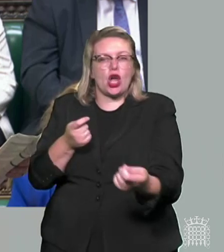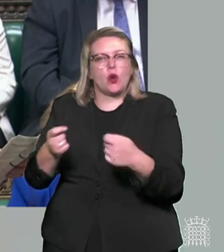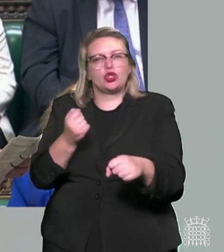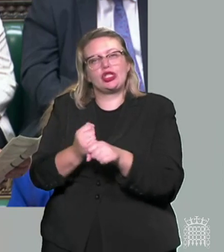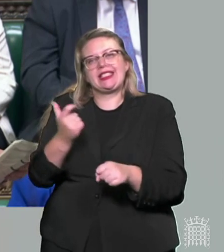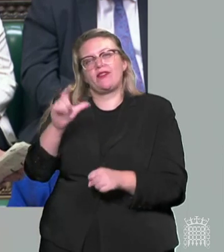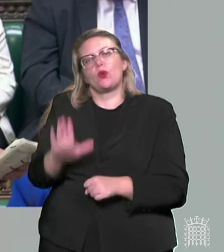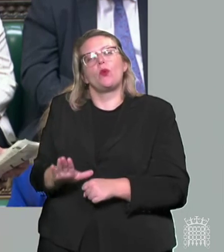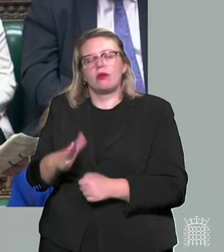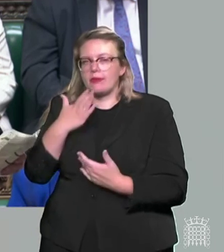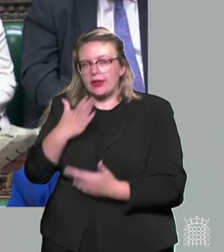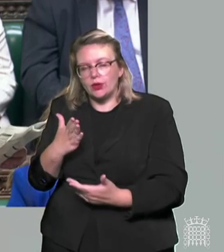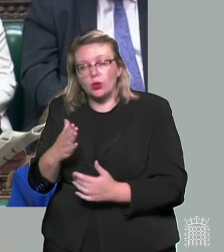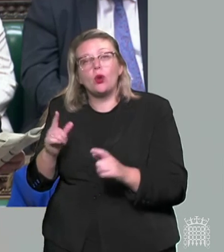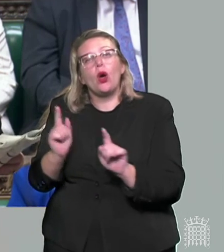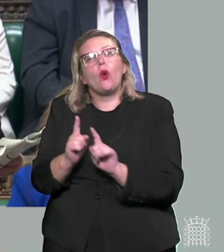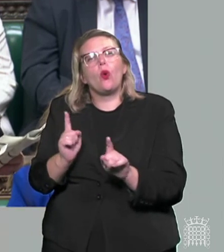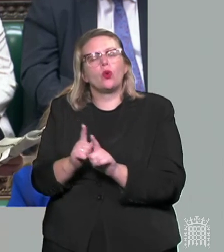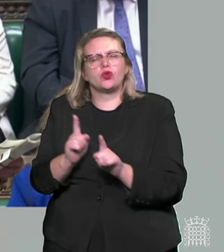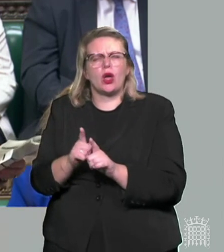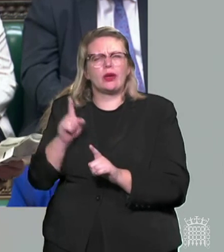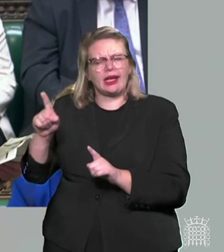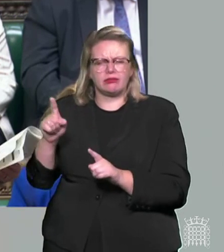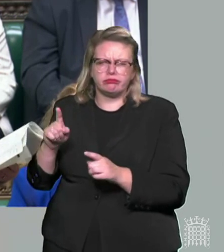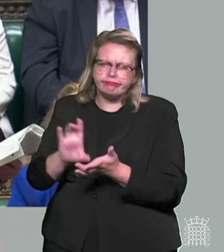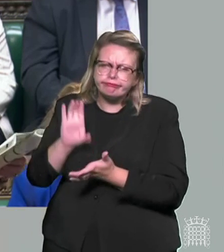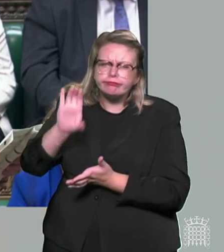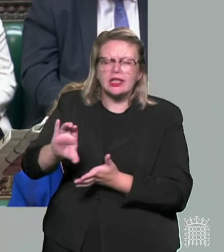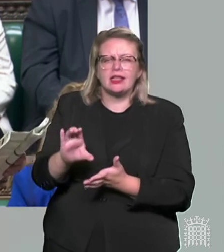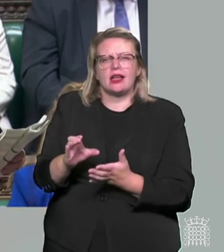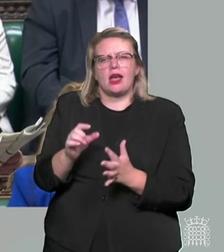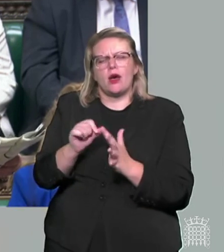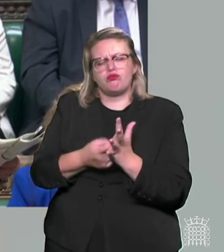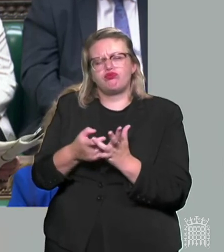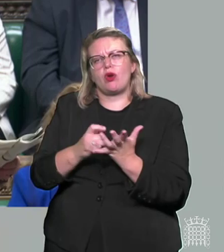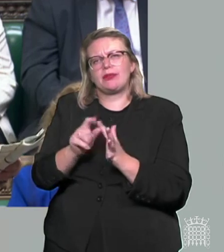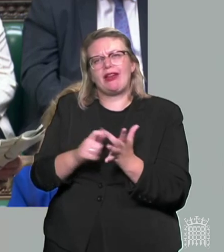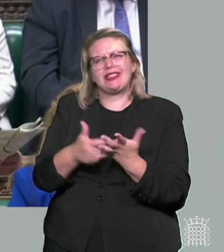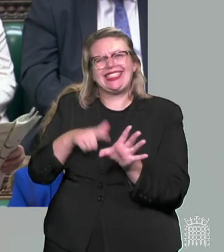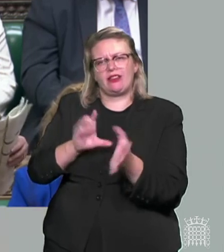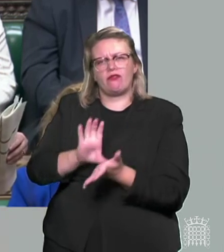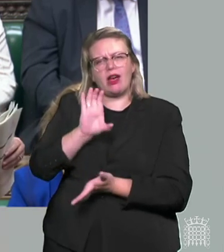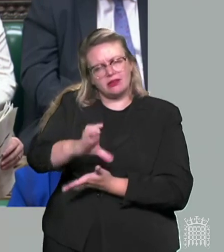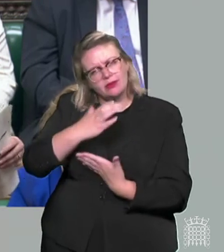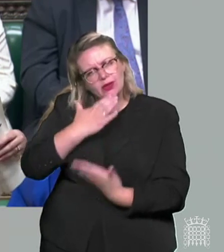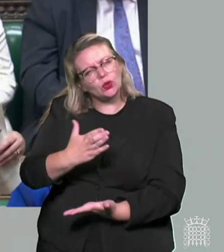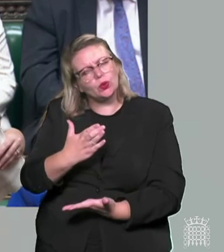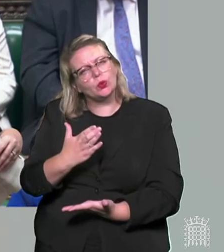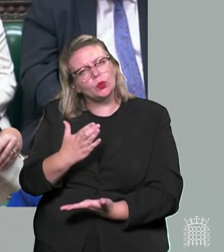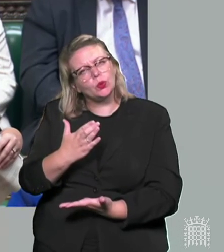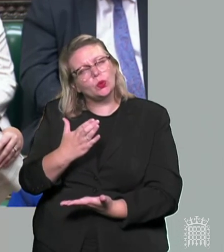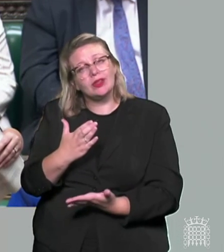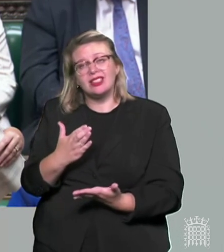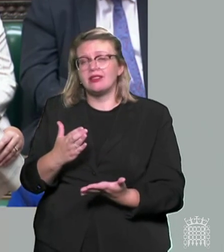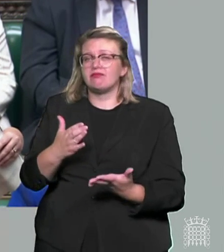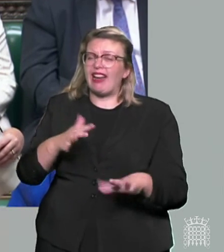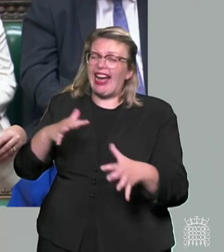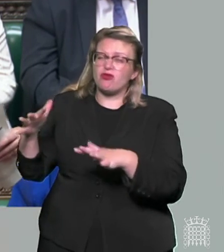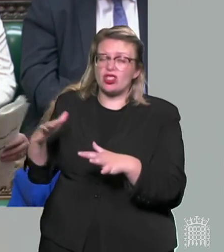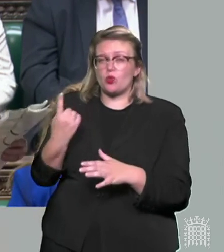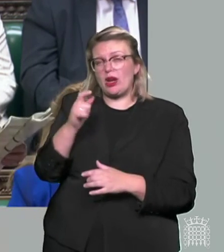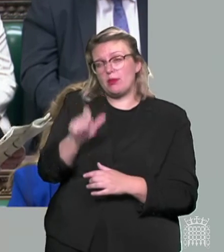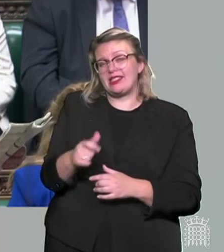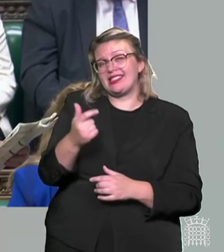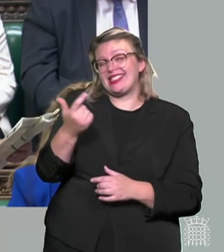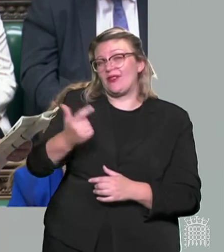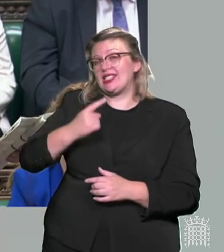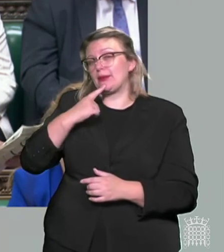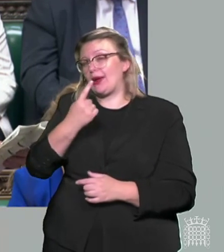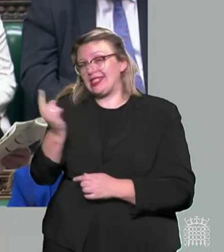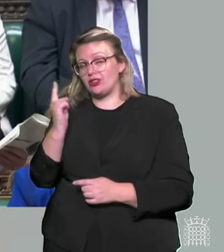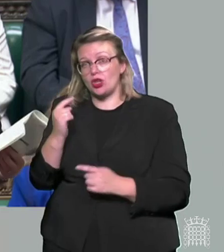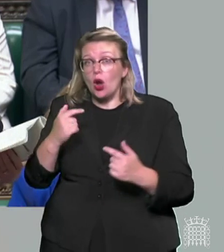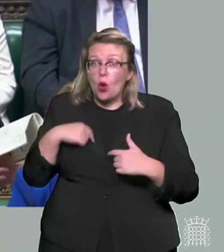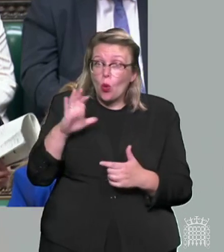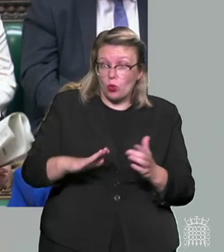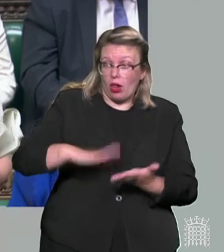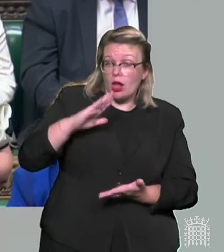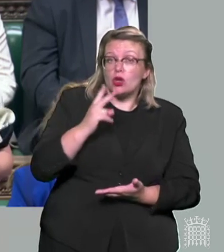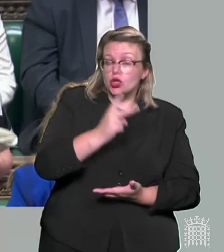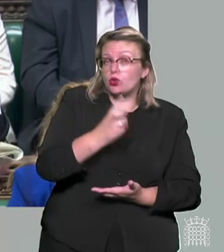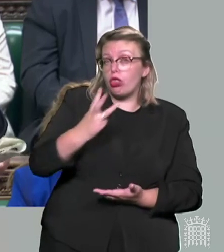I also thank him for the investment of £132 million from the shared prosperity fund, from which, with the national average at £17 per head, Cornwall receives £233 per head?